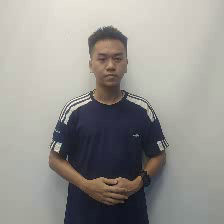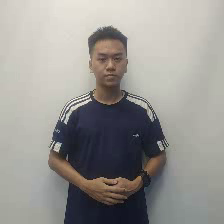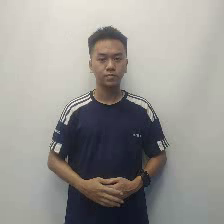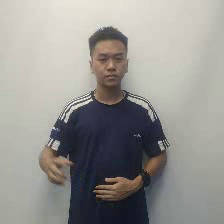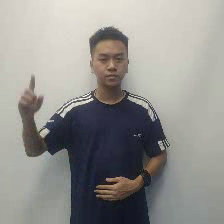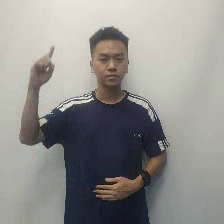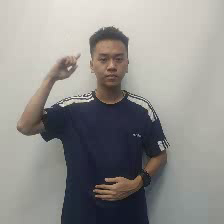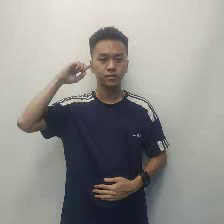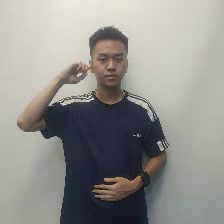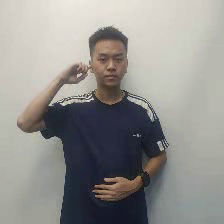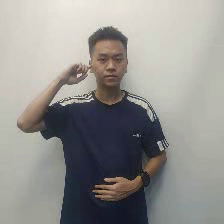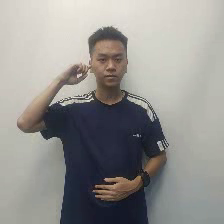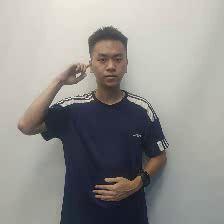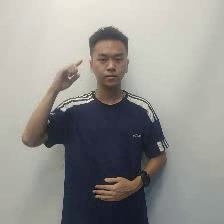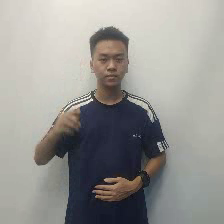Nghe